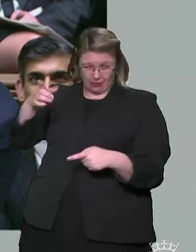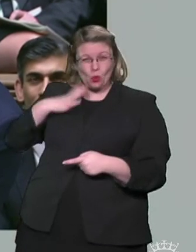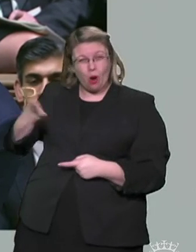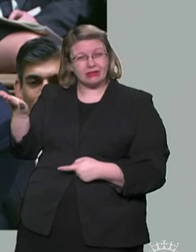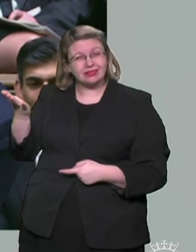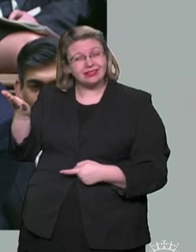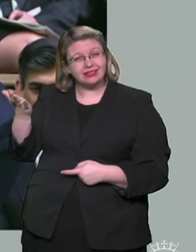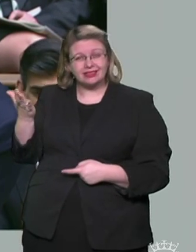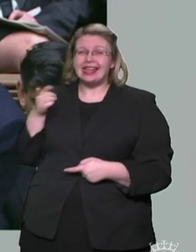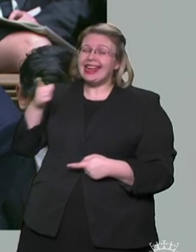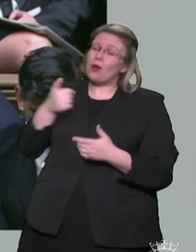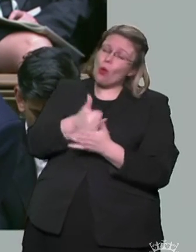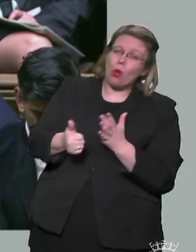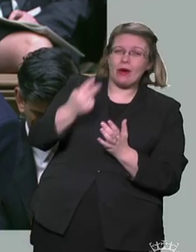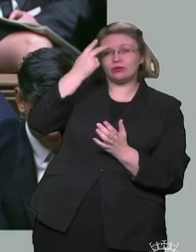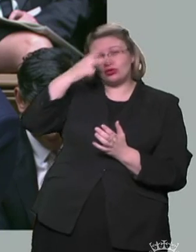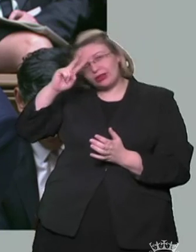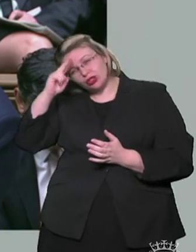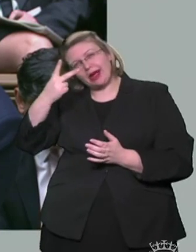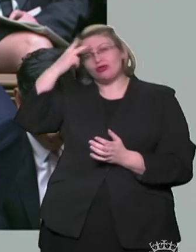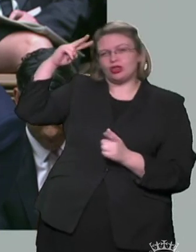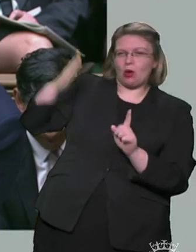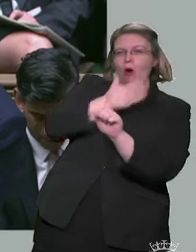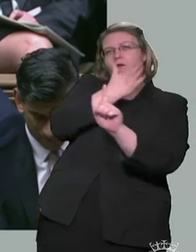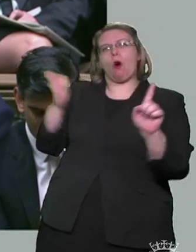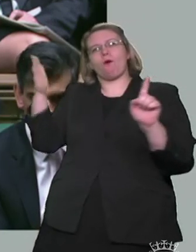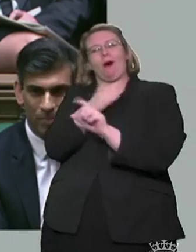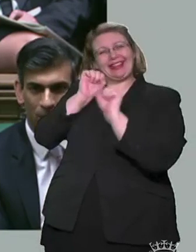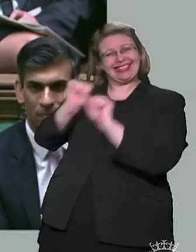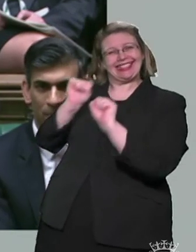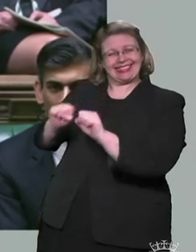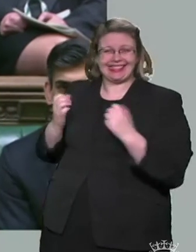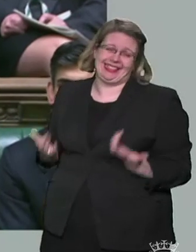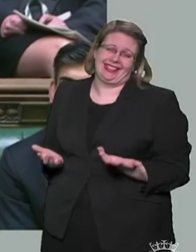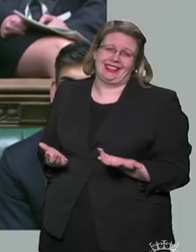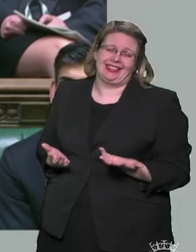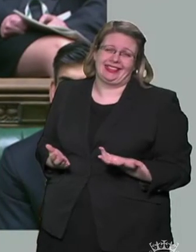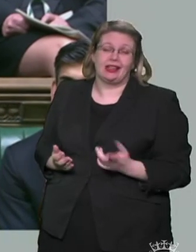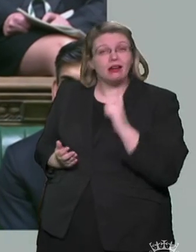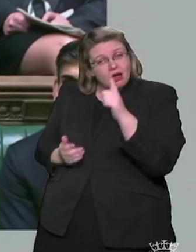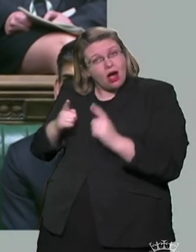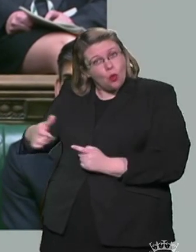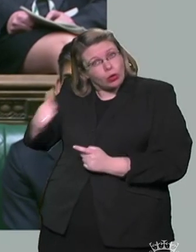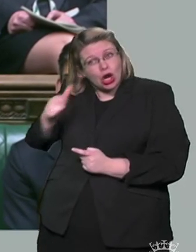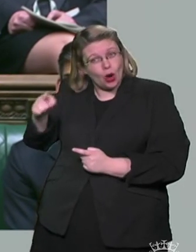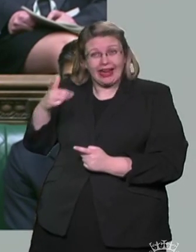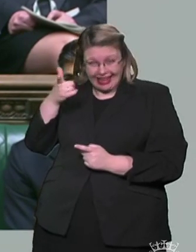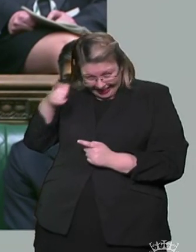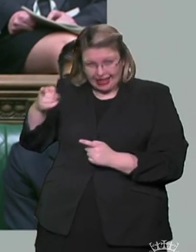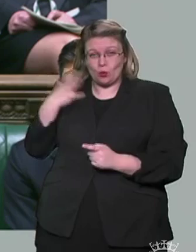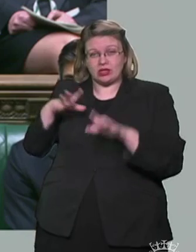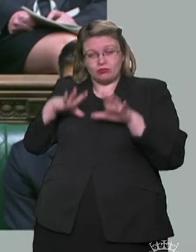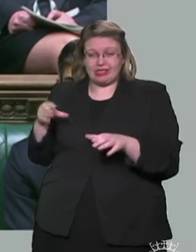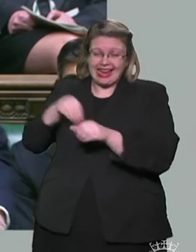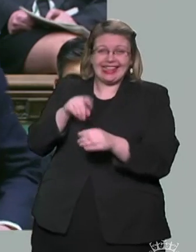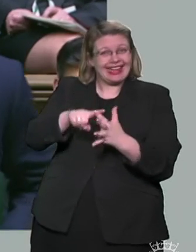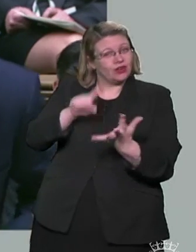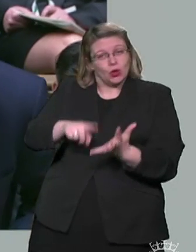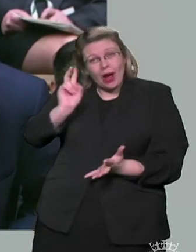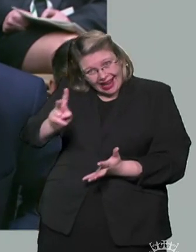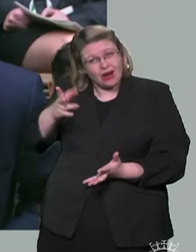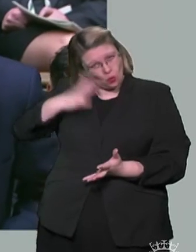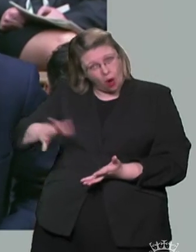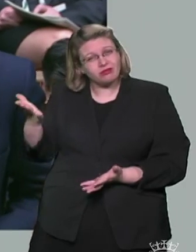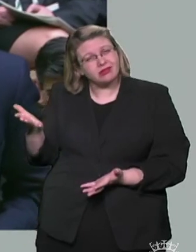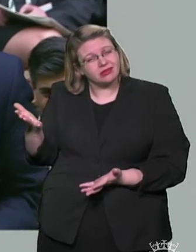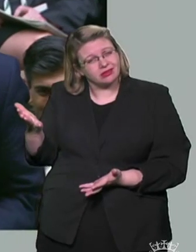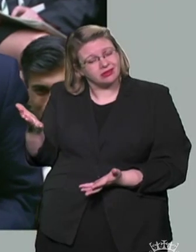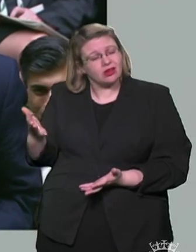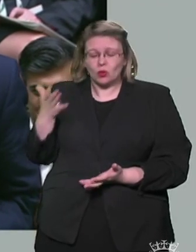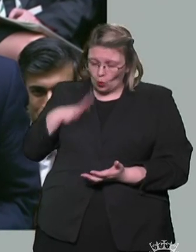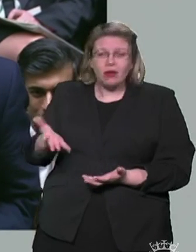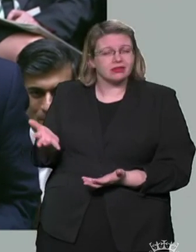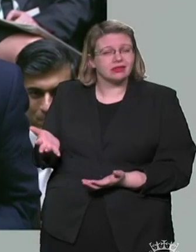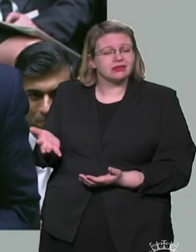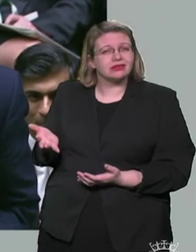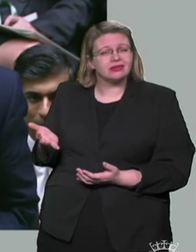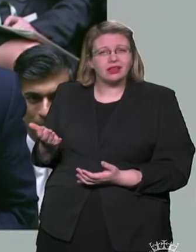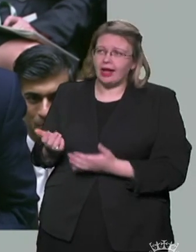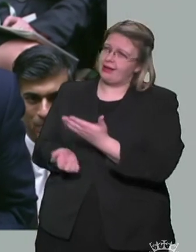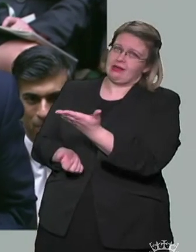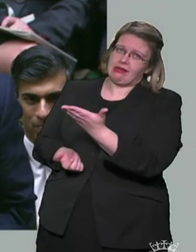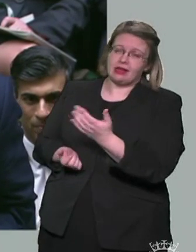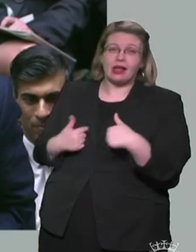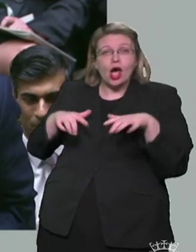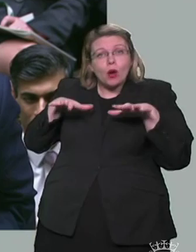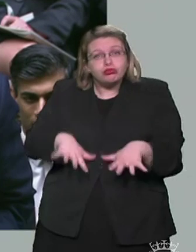He has zero consistency on any issue, but one thing we know is that he would like to take us back into the European Union and take us back into lockdown if he possibly could.